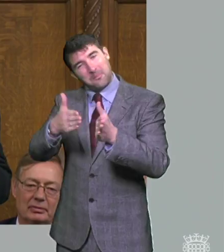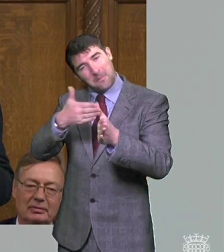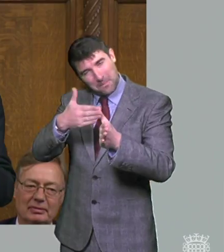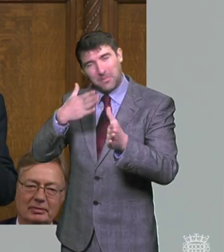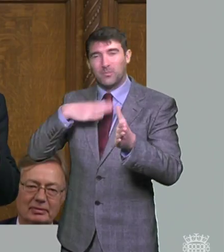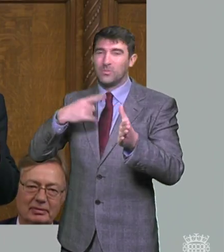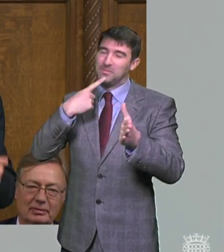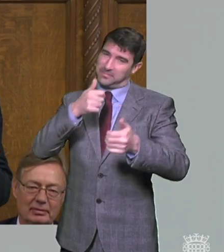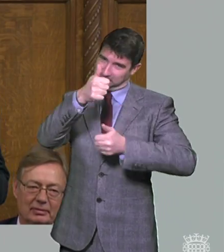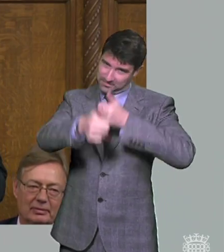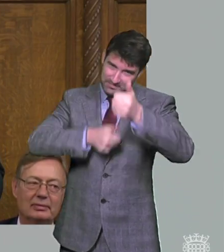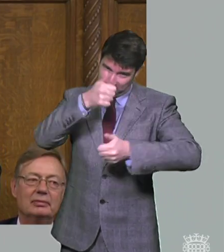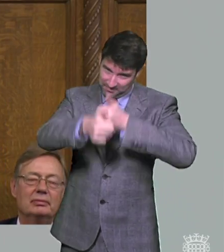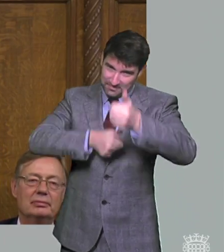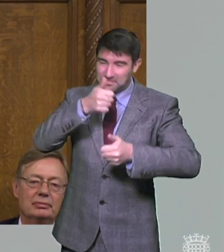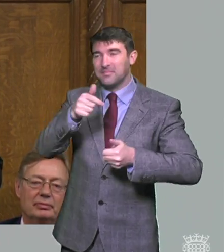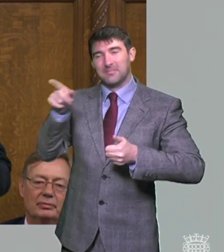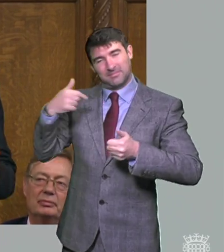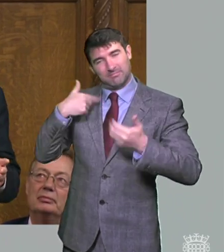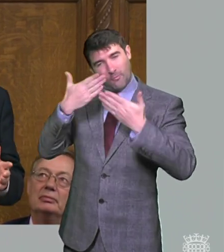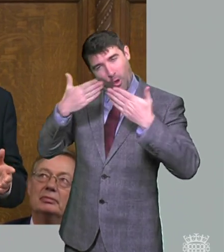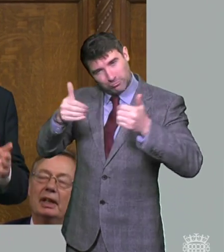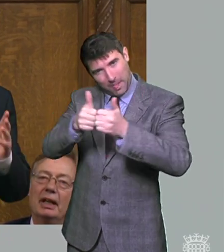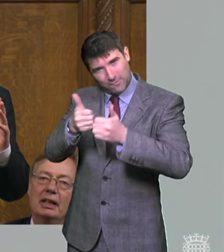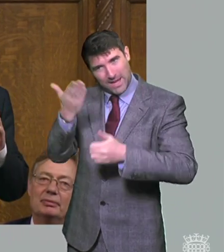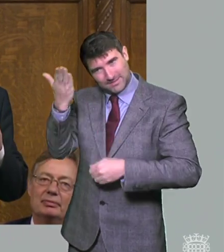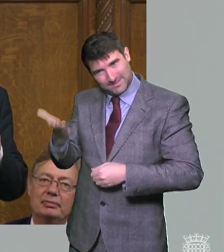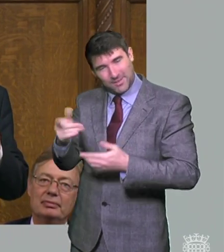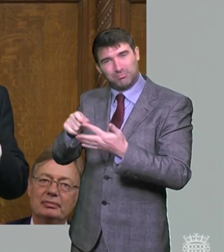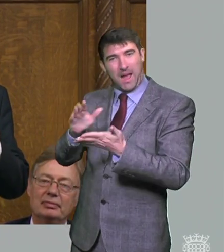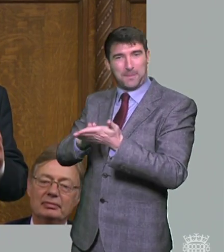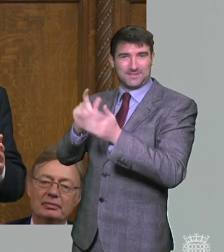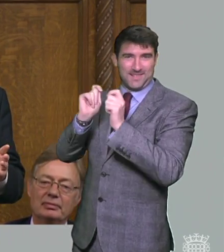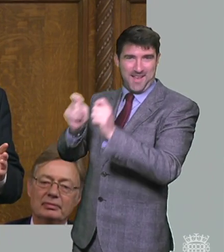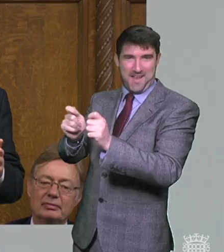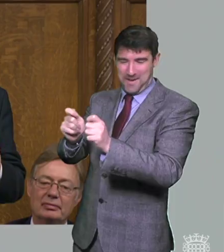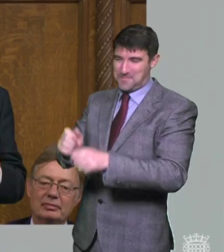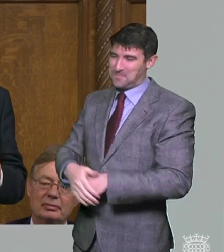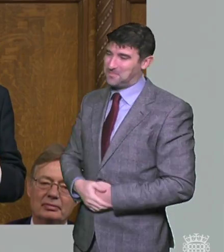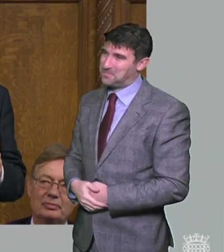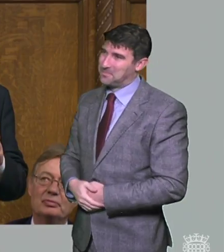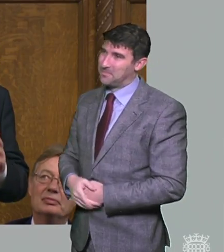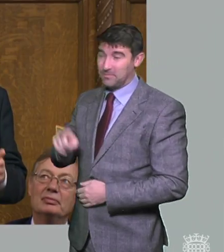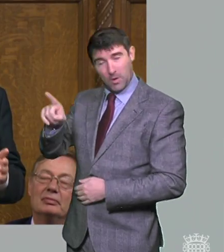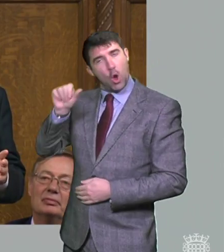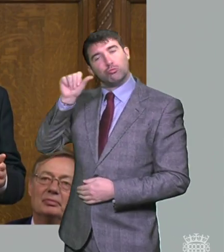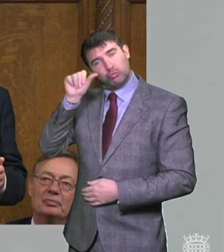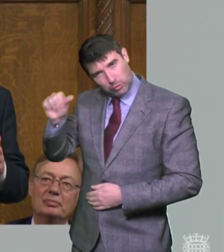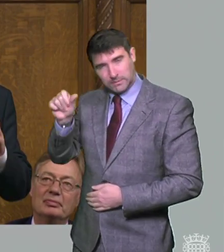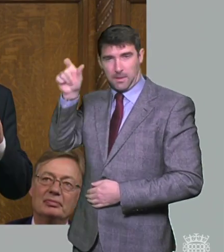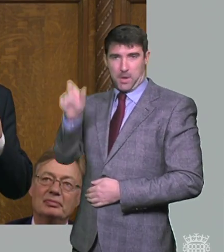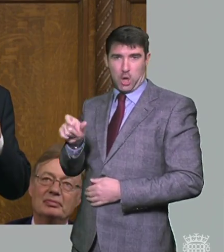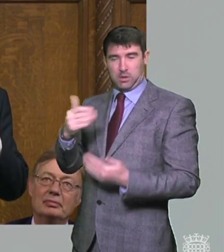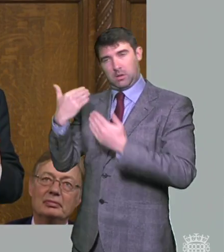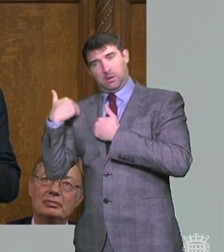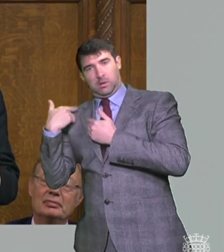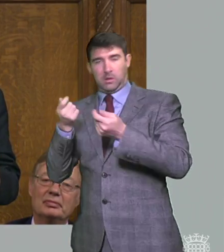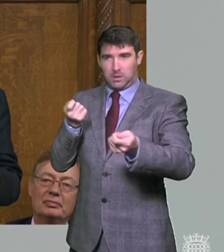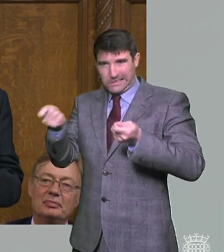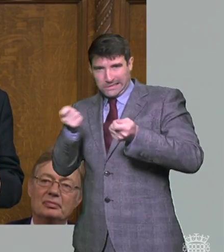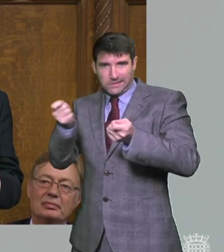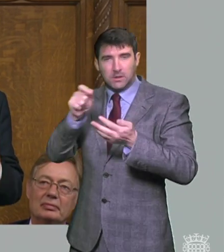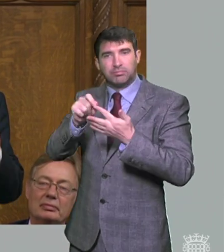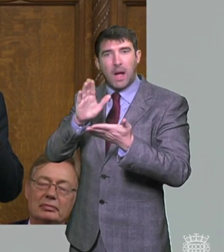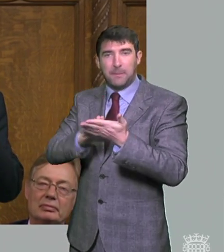I congratulate my right honourable Friend on becoming Prime Minister.